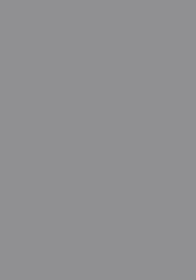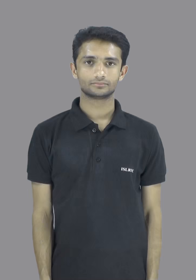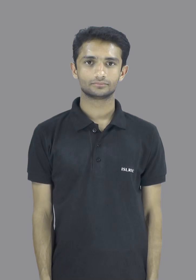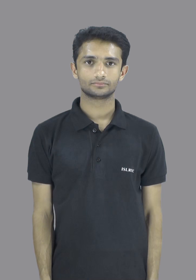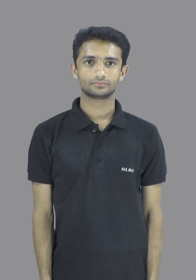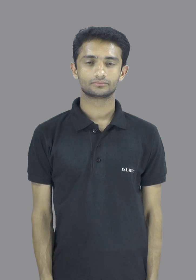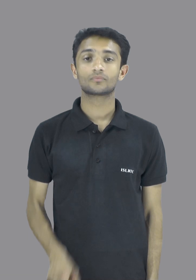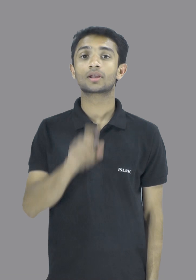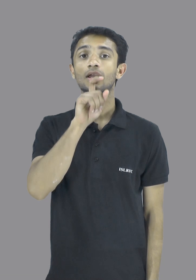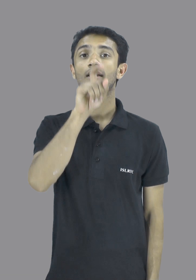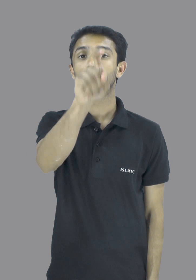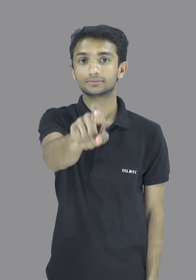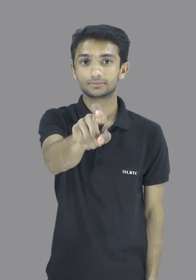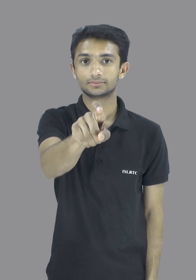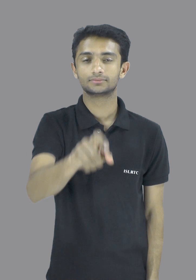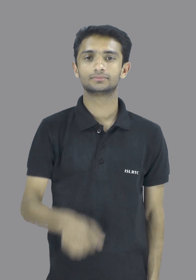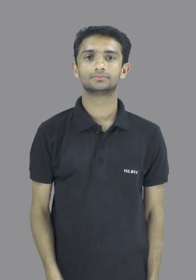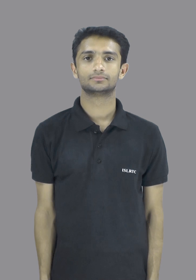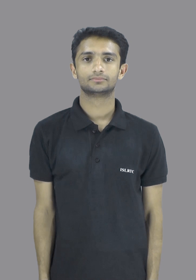Ask Question